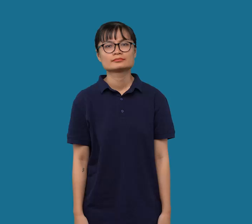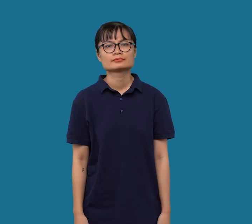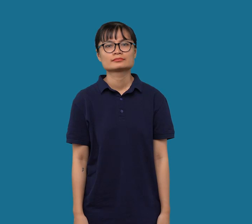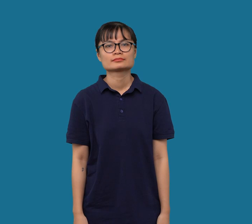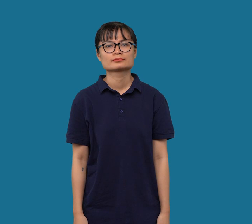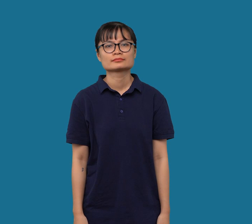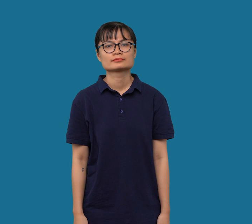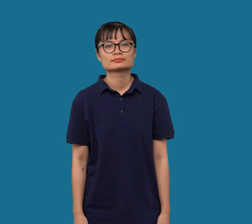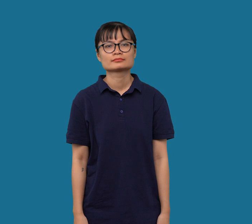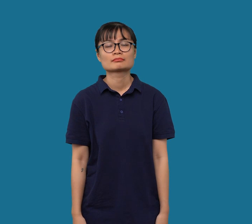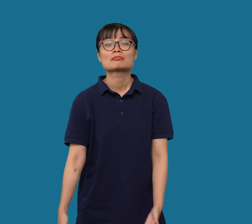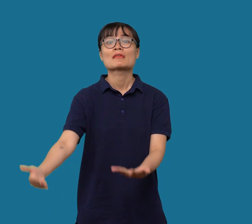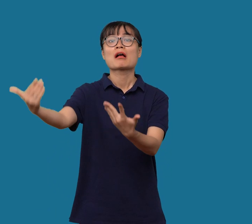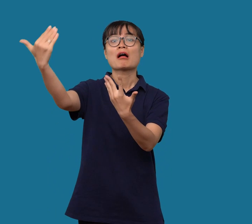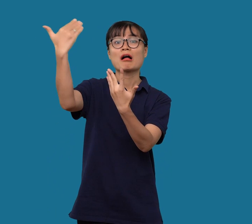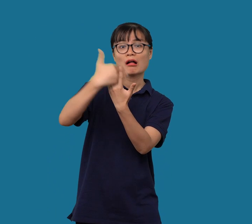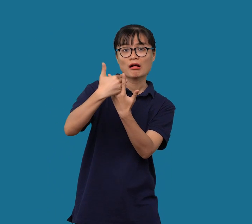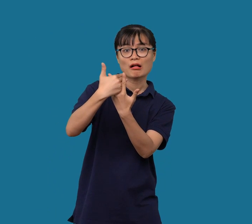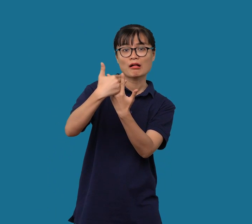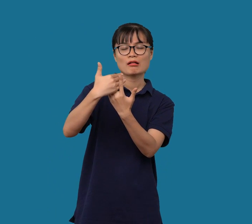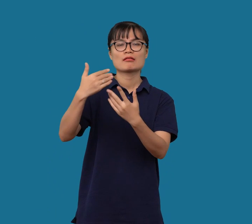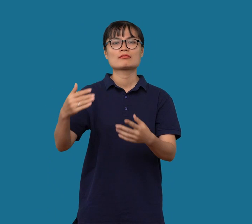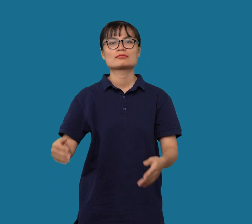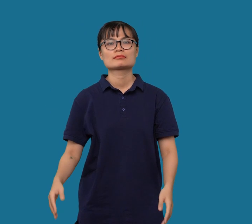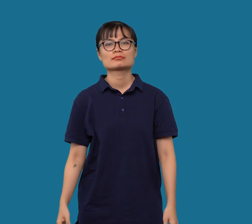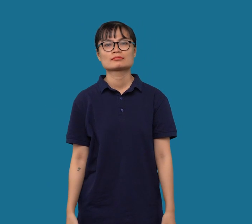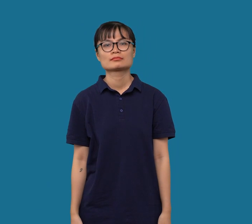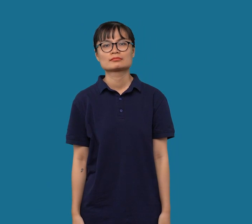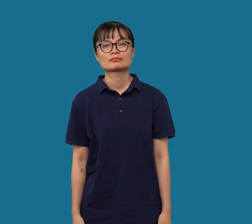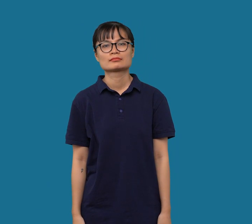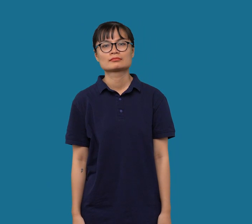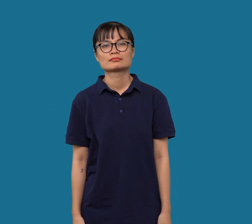xen